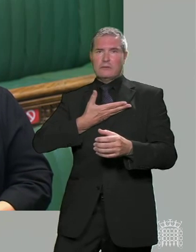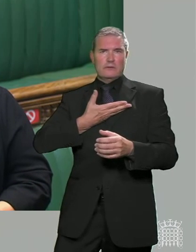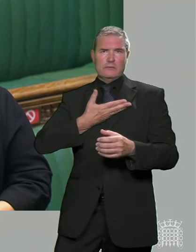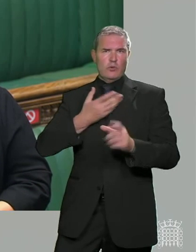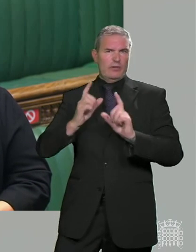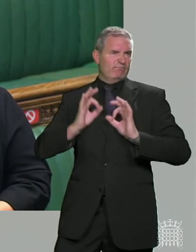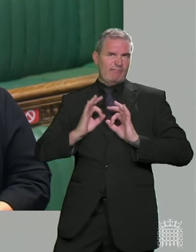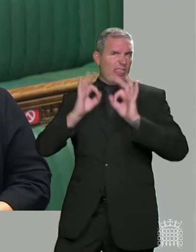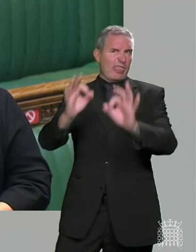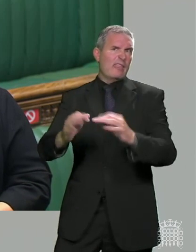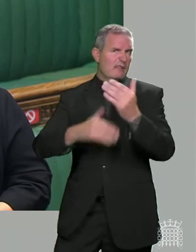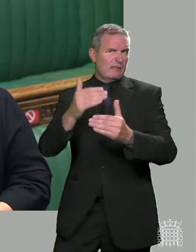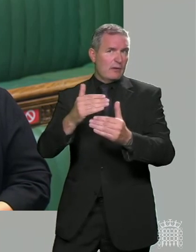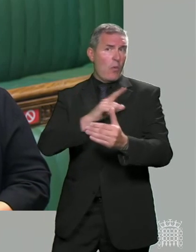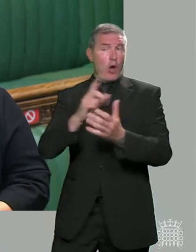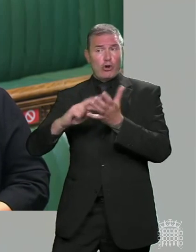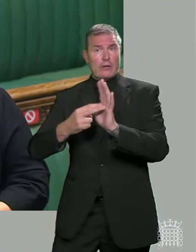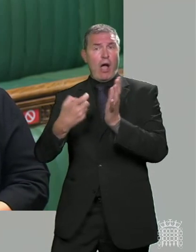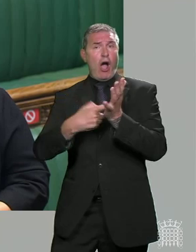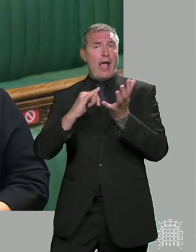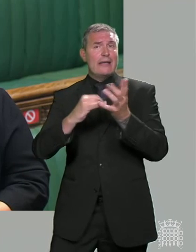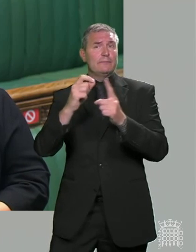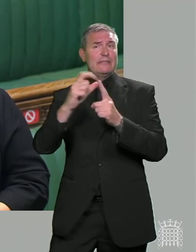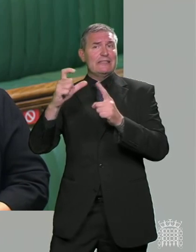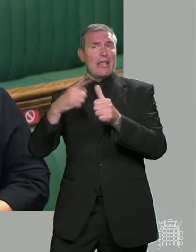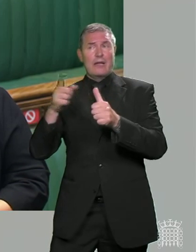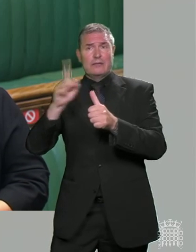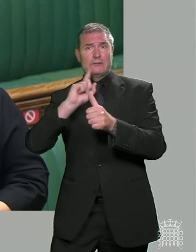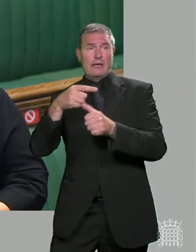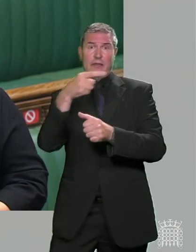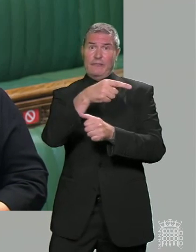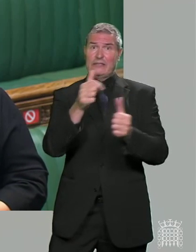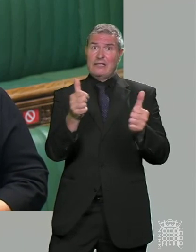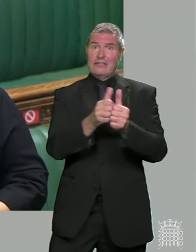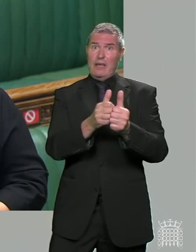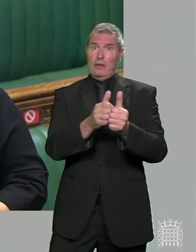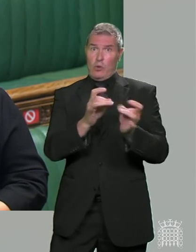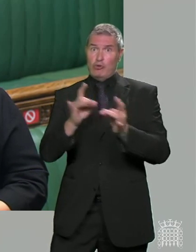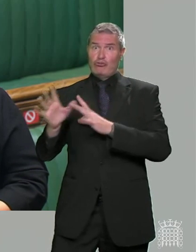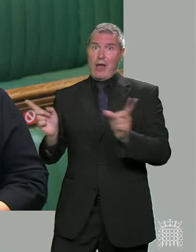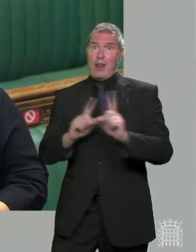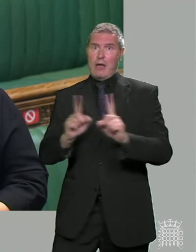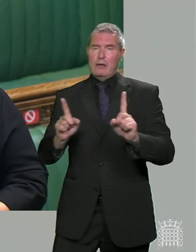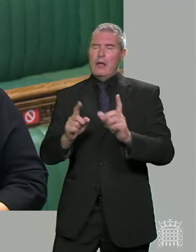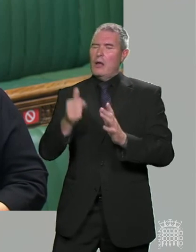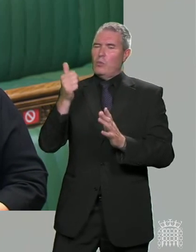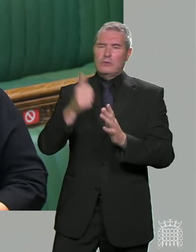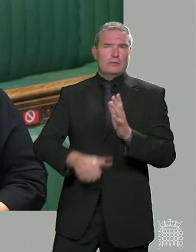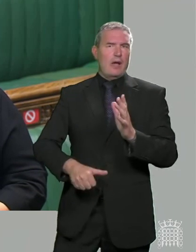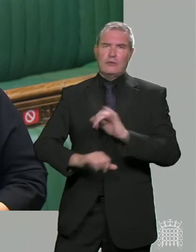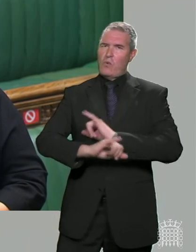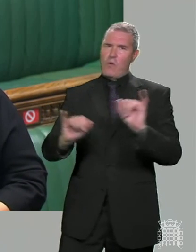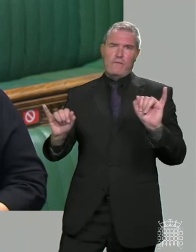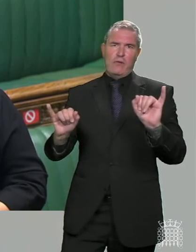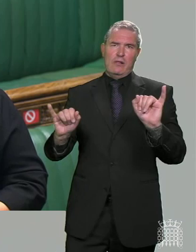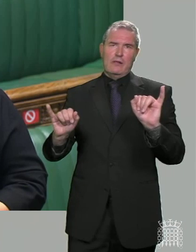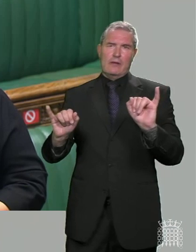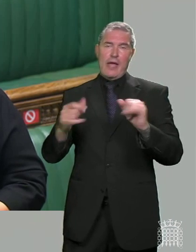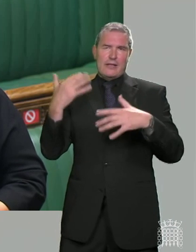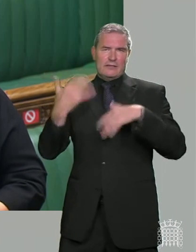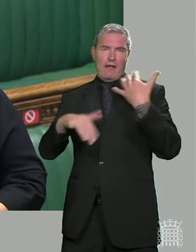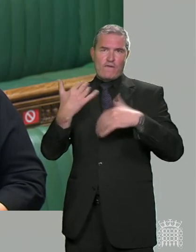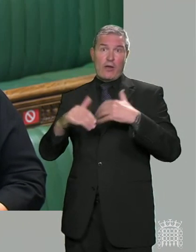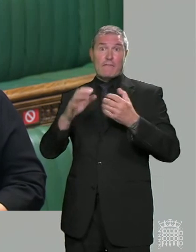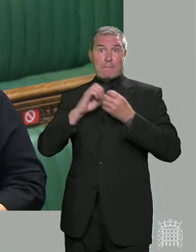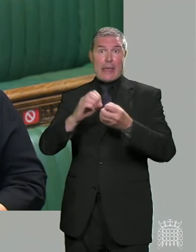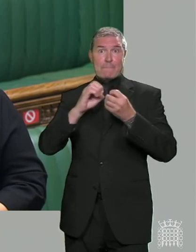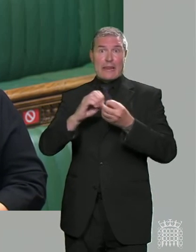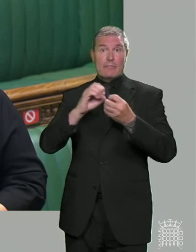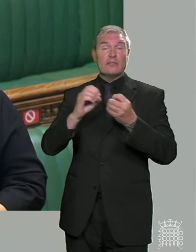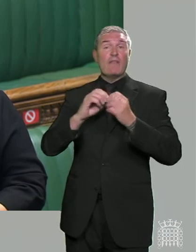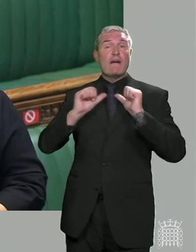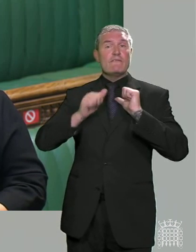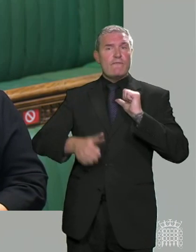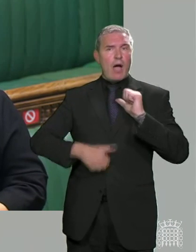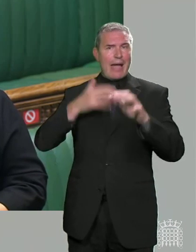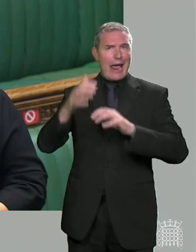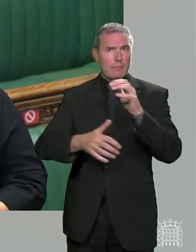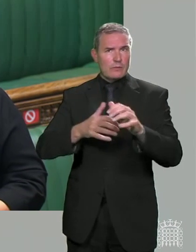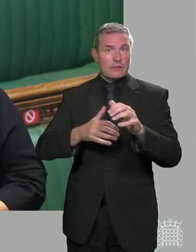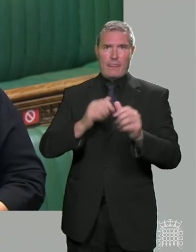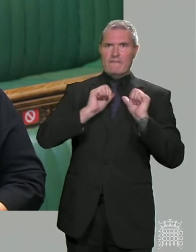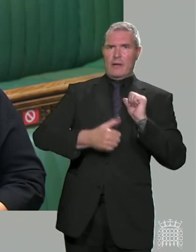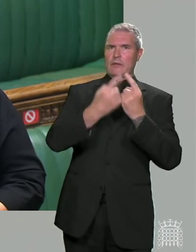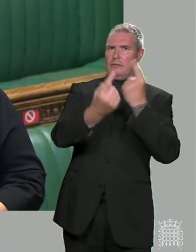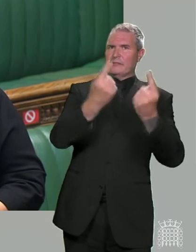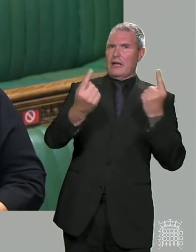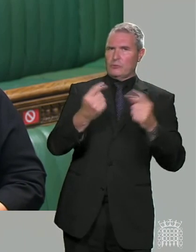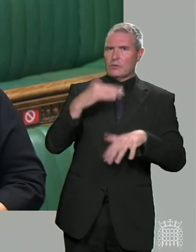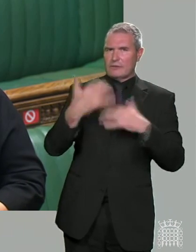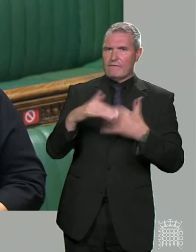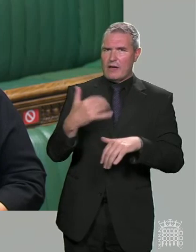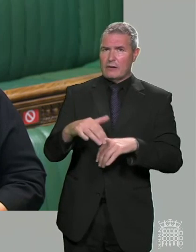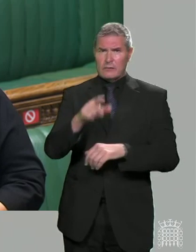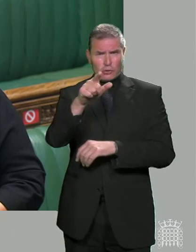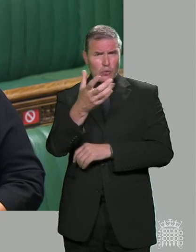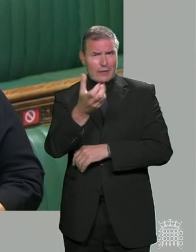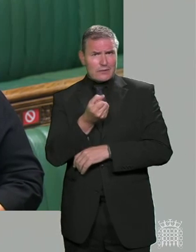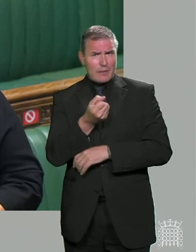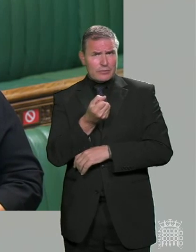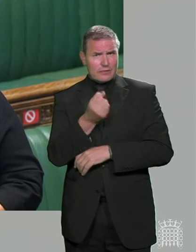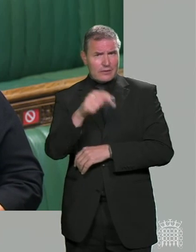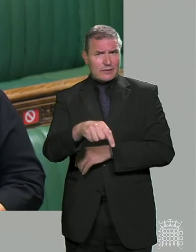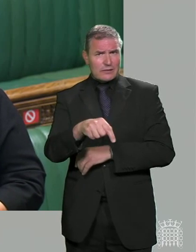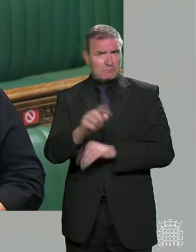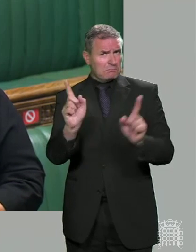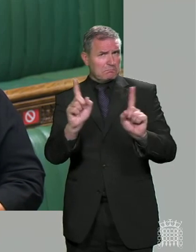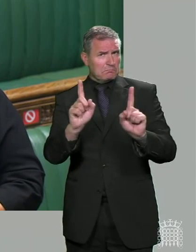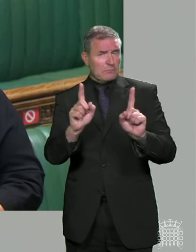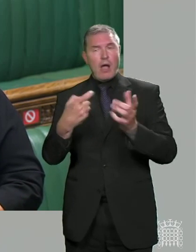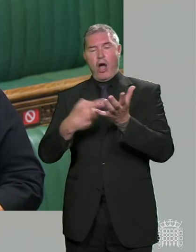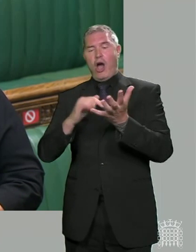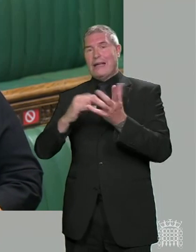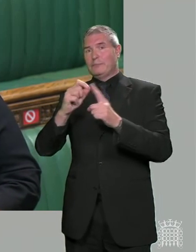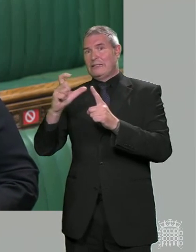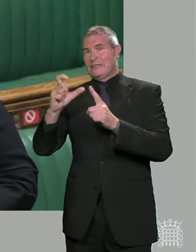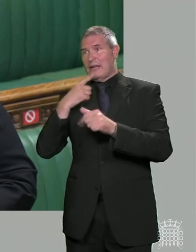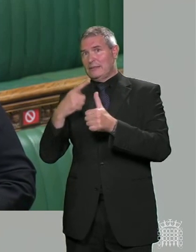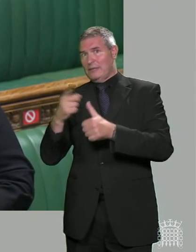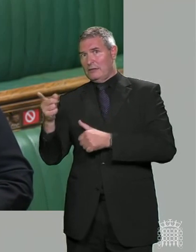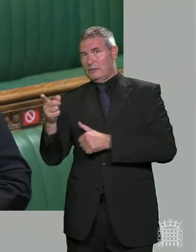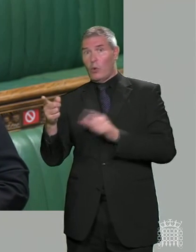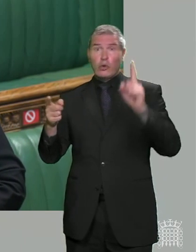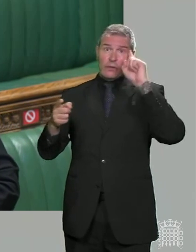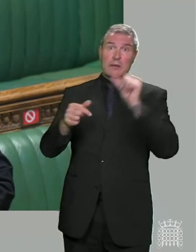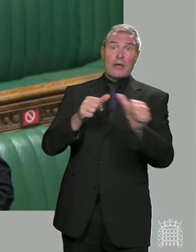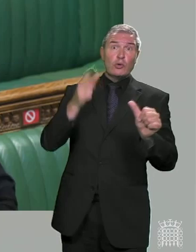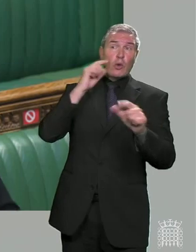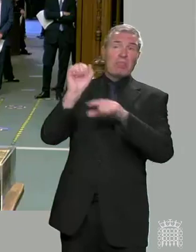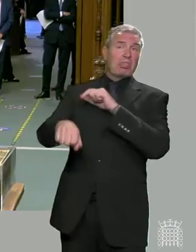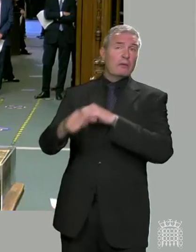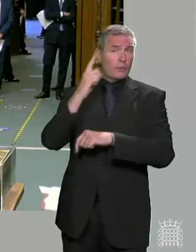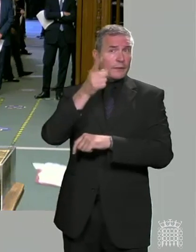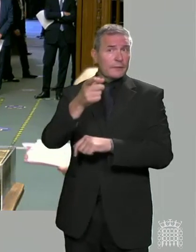The RSPCA has said that the Prime Minister’s deal “will start a race to the bottom and the losers will be billions of farmed animals and UK farmers.”Does the Prime Minister accept these concerns from the experts at the RSPCA, or does he think that he knows better?